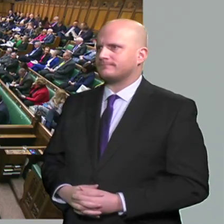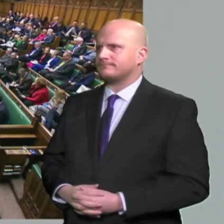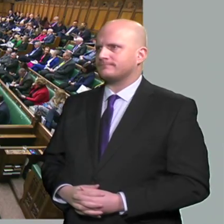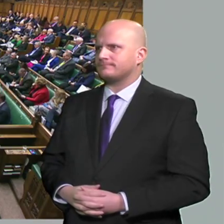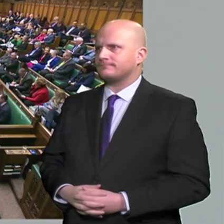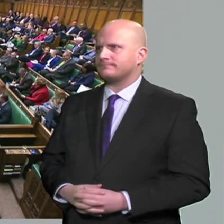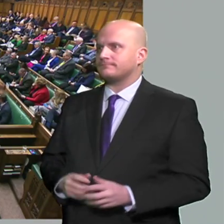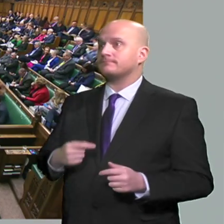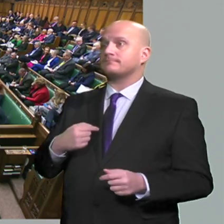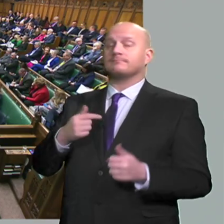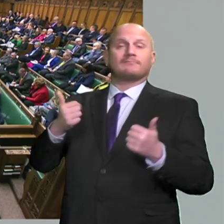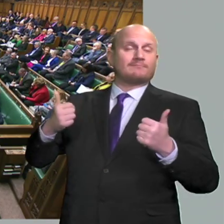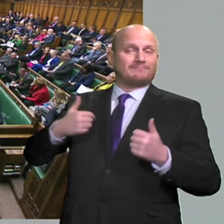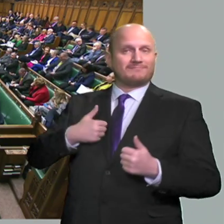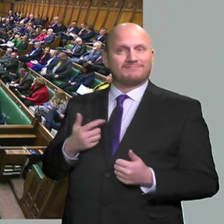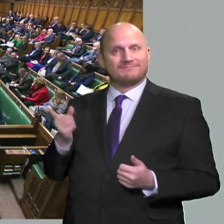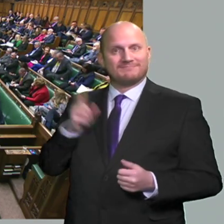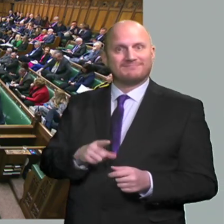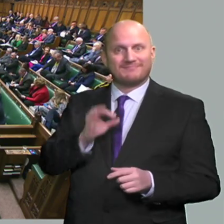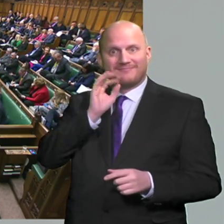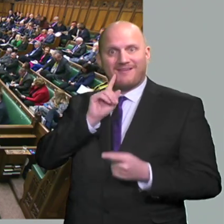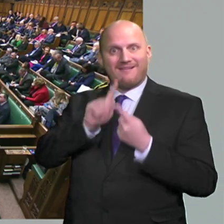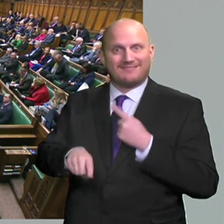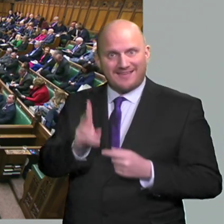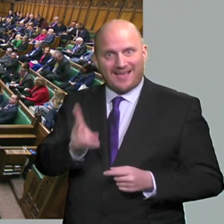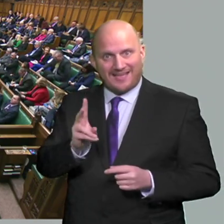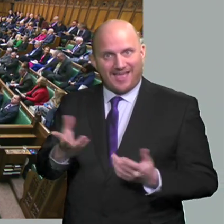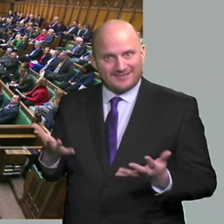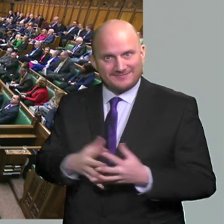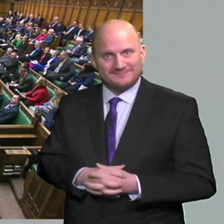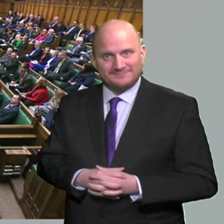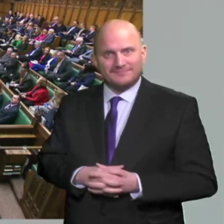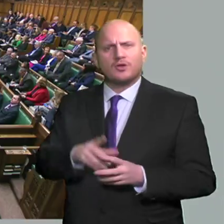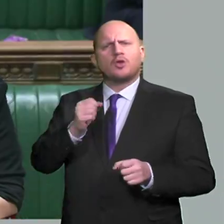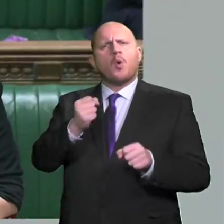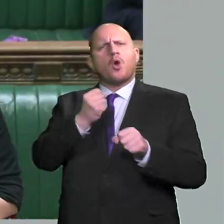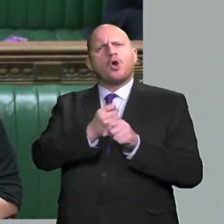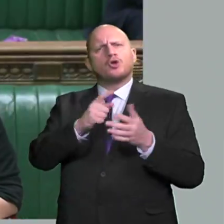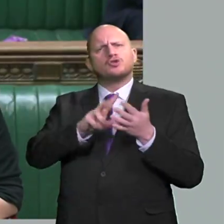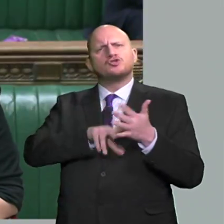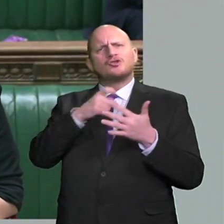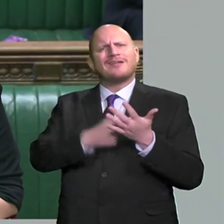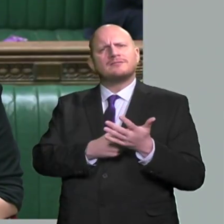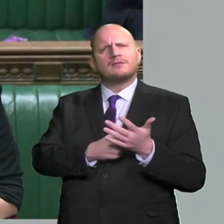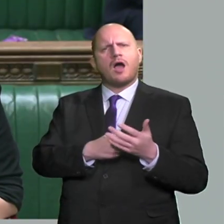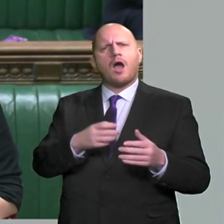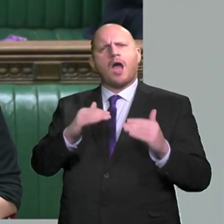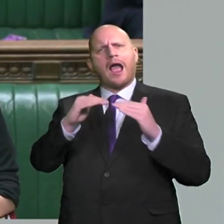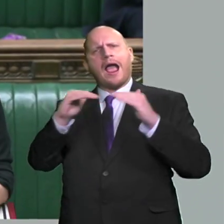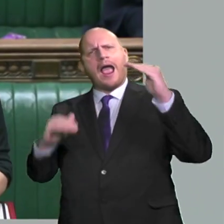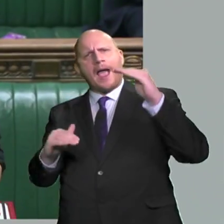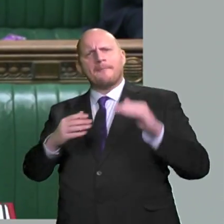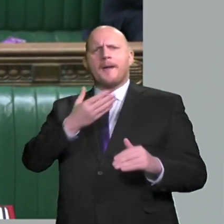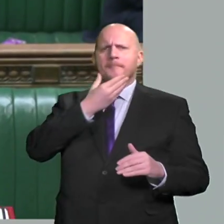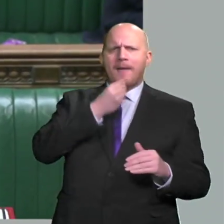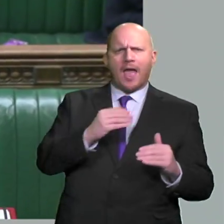The primary causes of the gender pension gap are due to the historical inequality of the labour market.